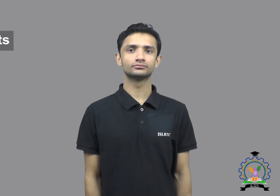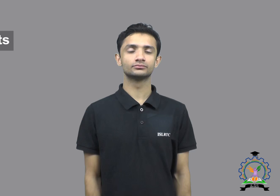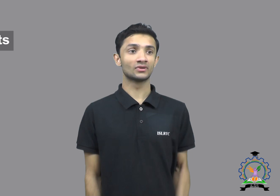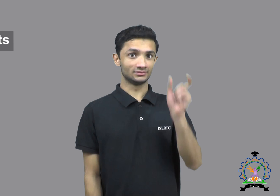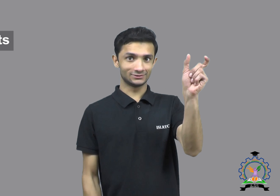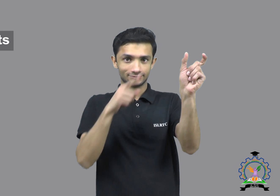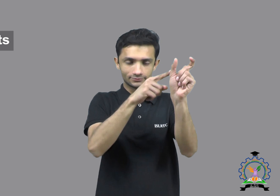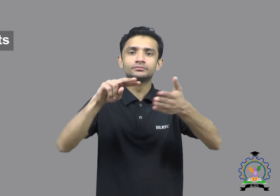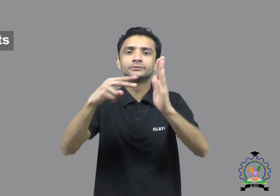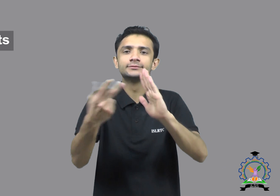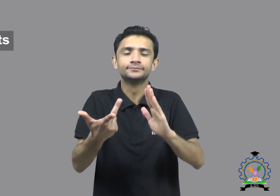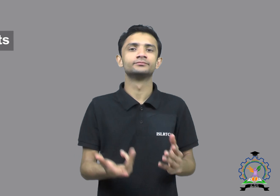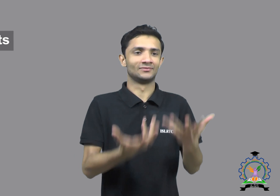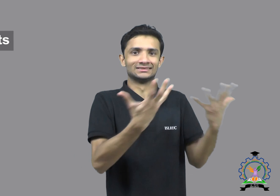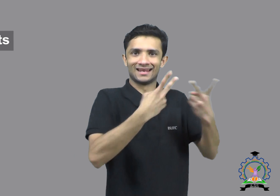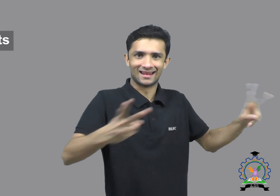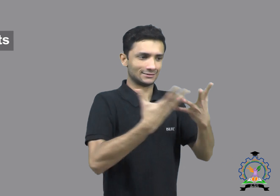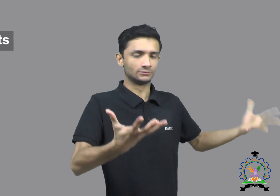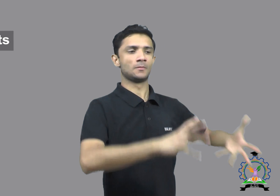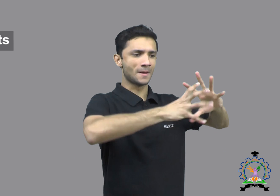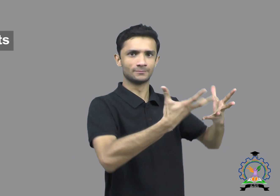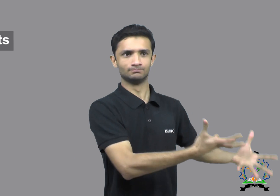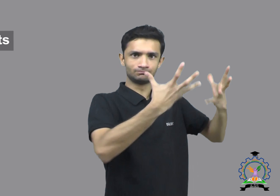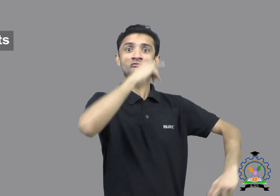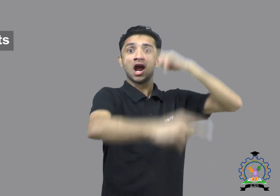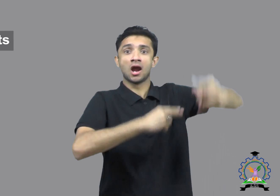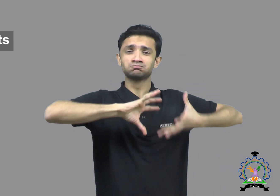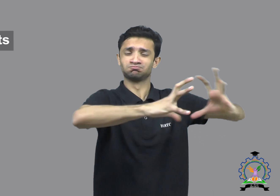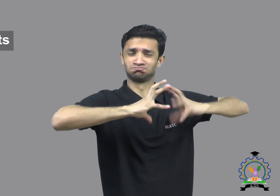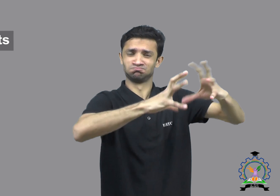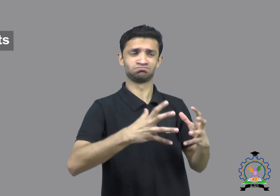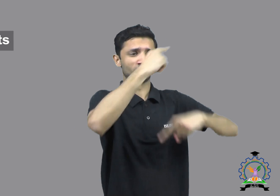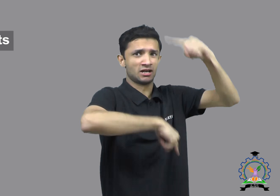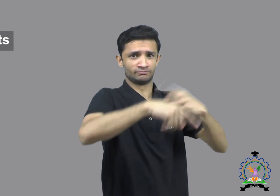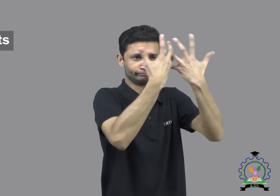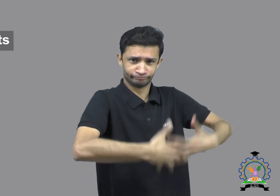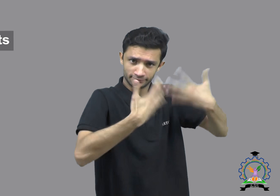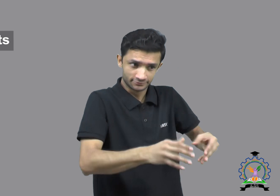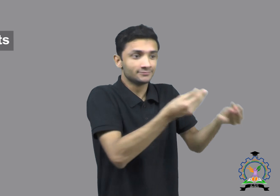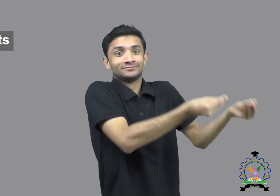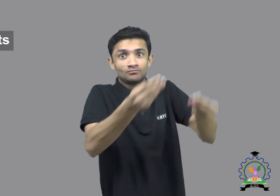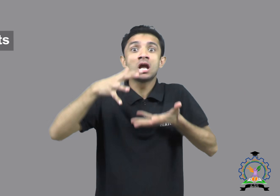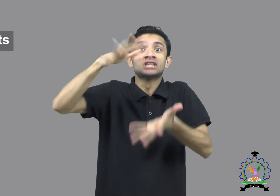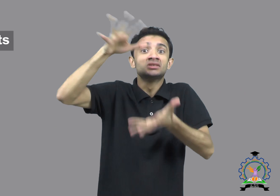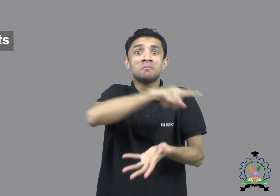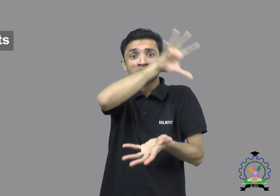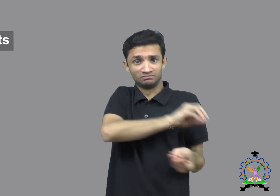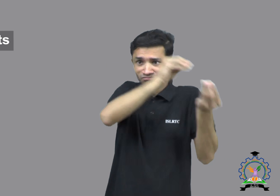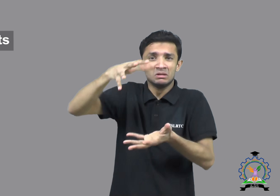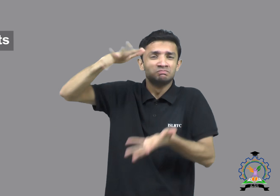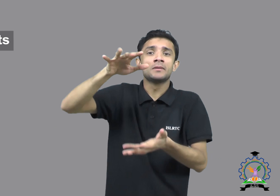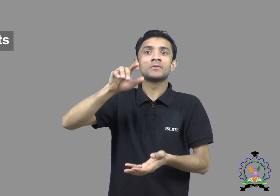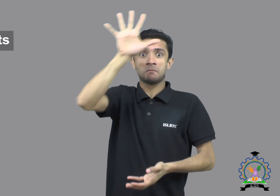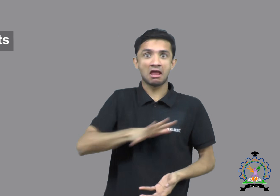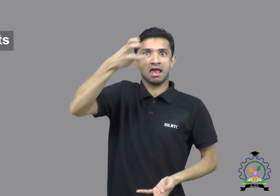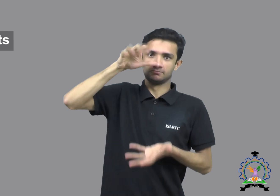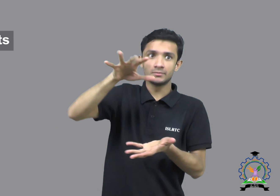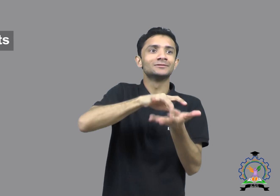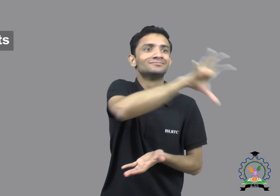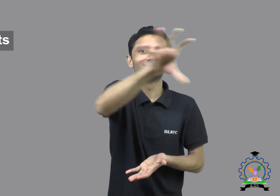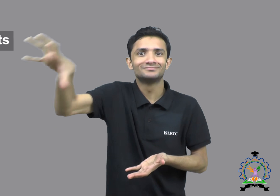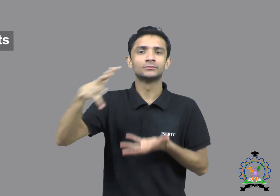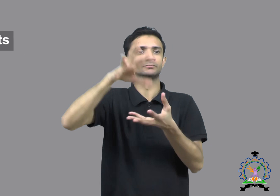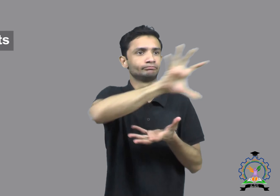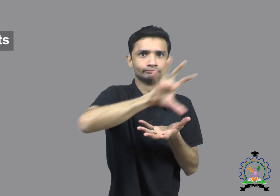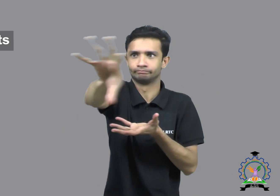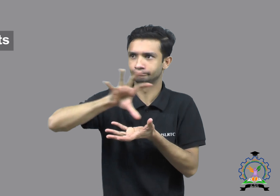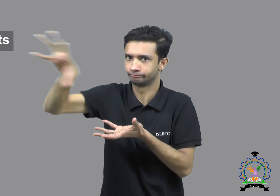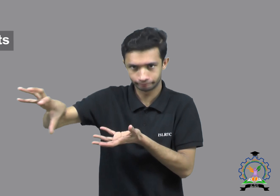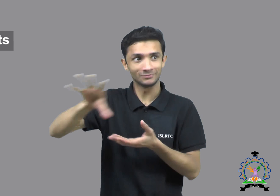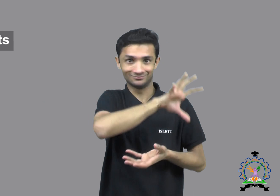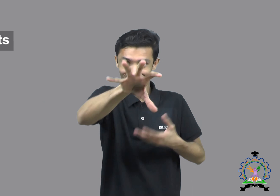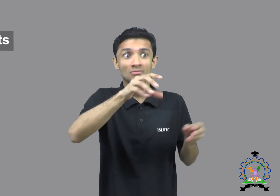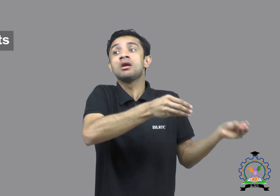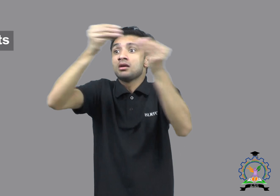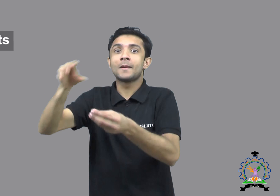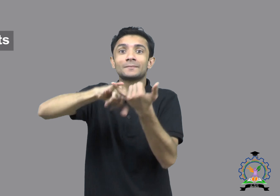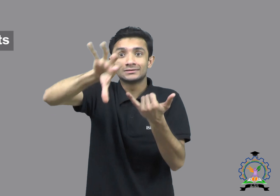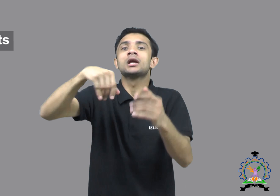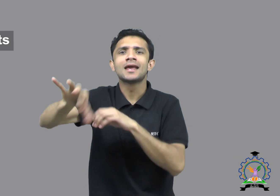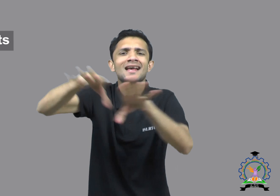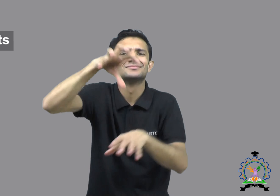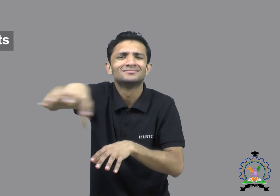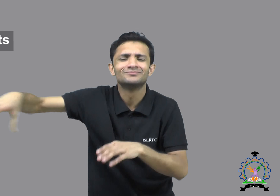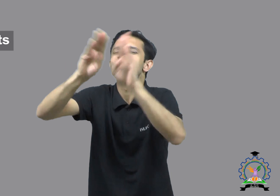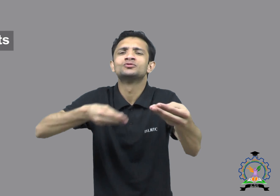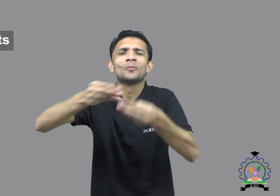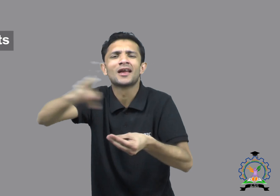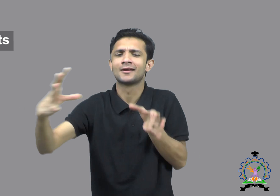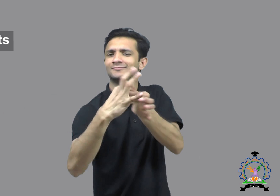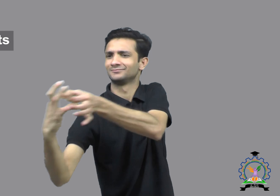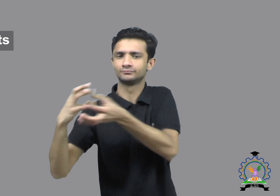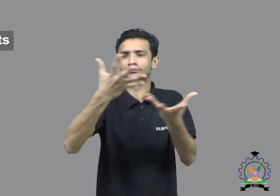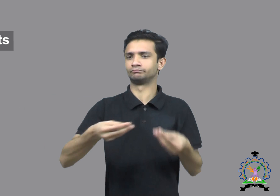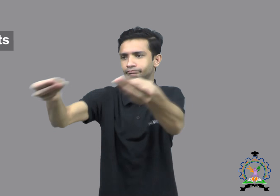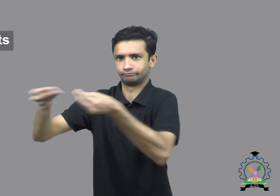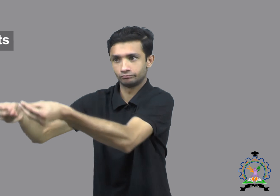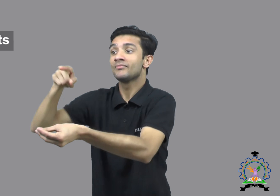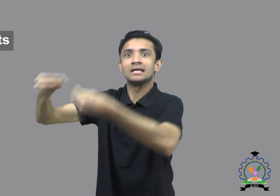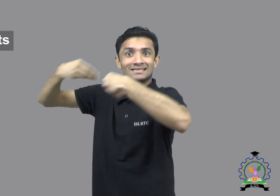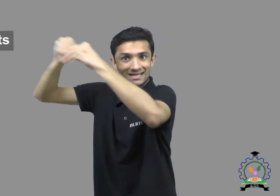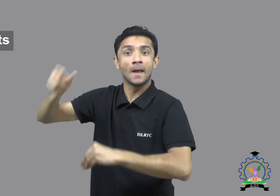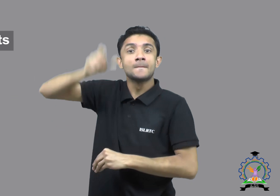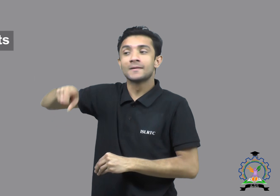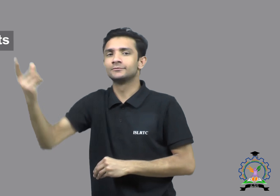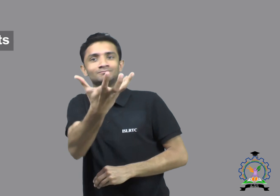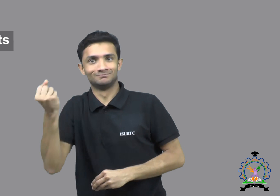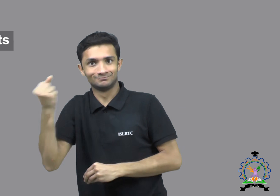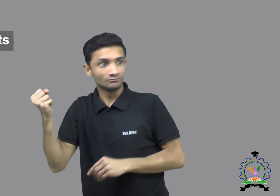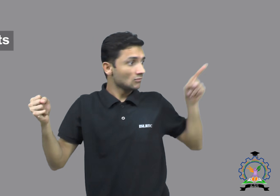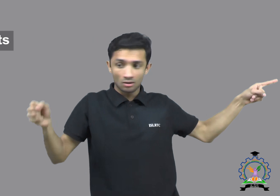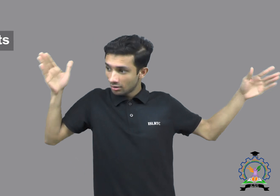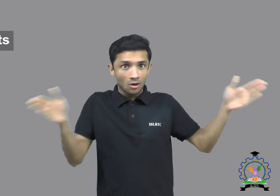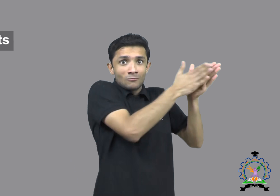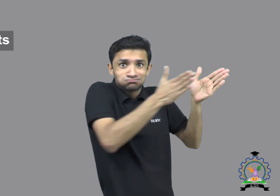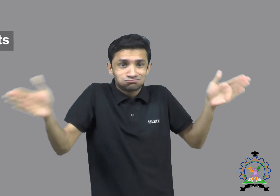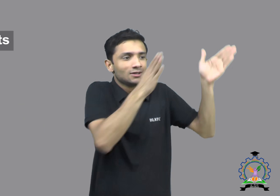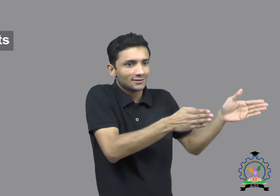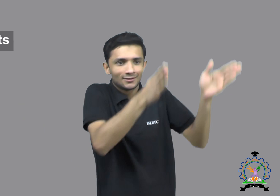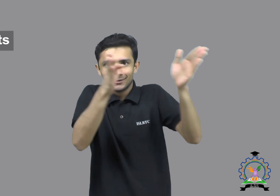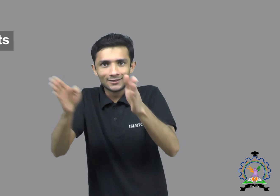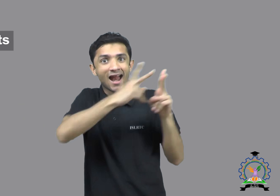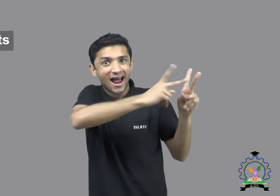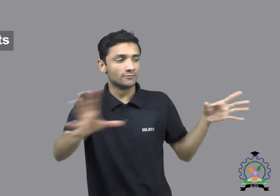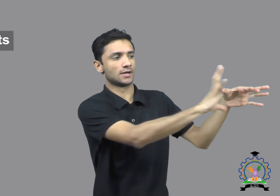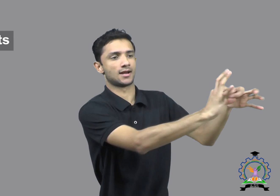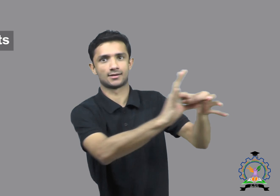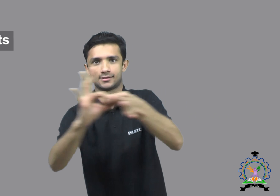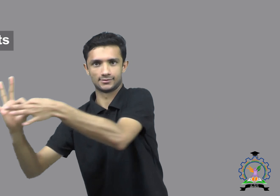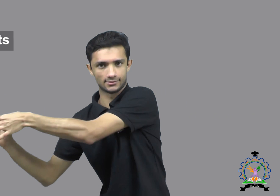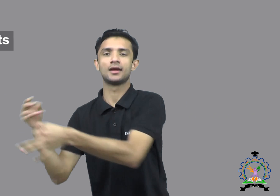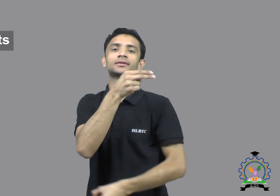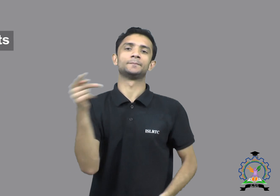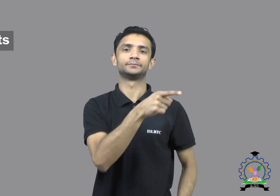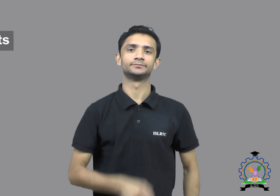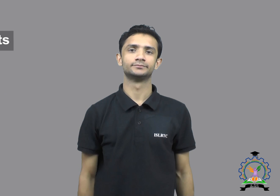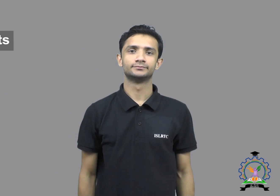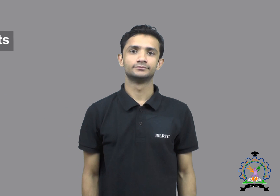Chain of Markets